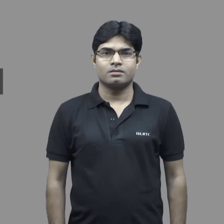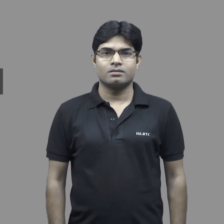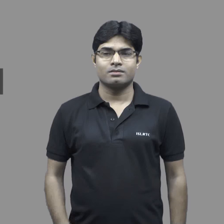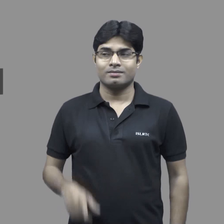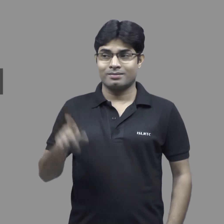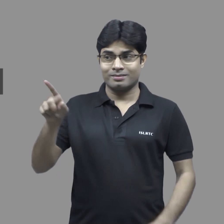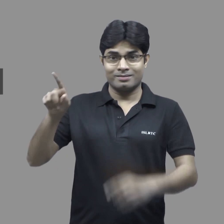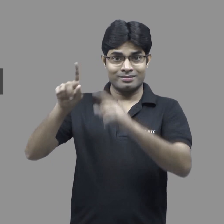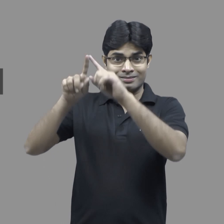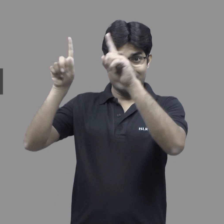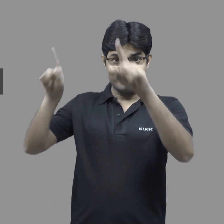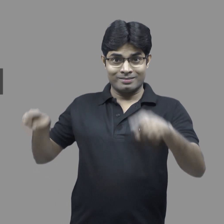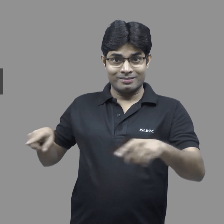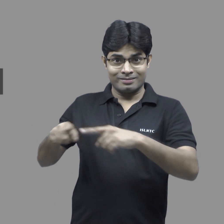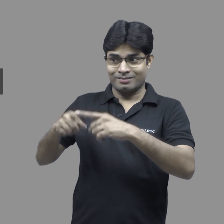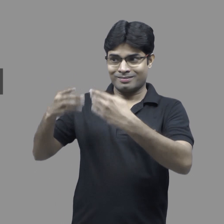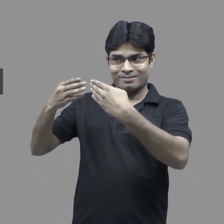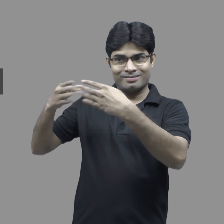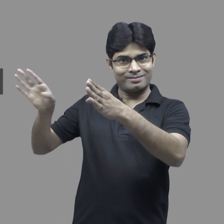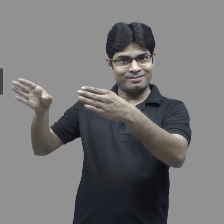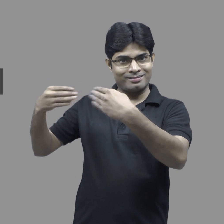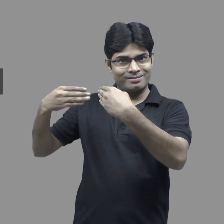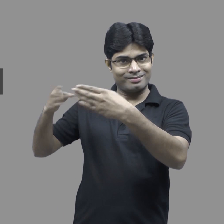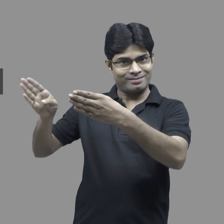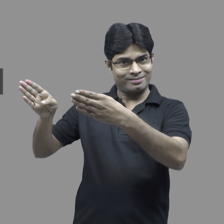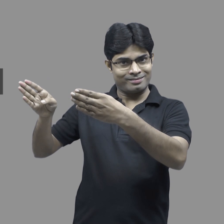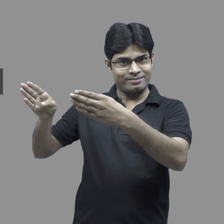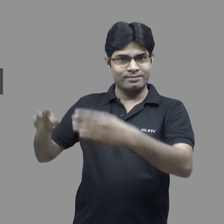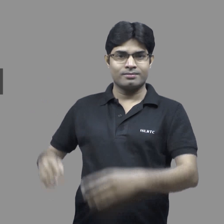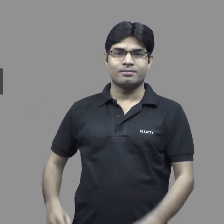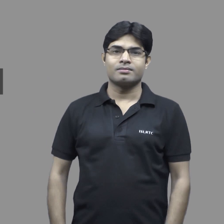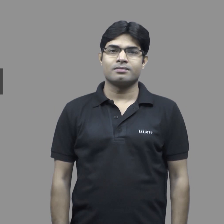Window